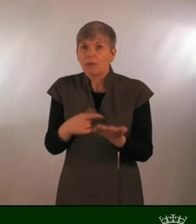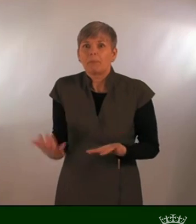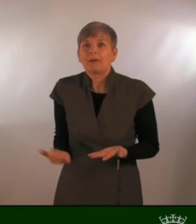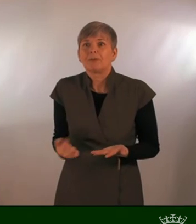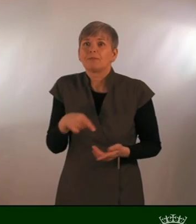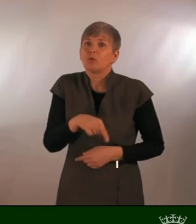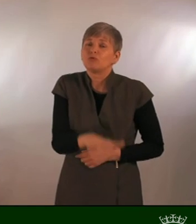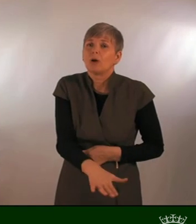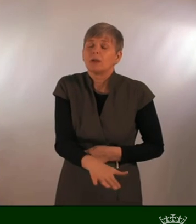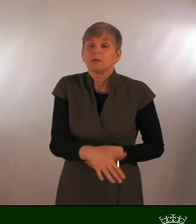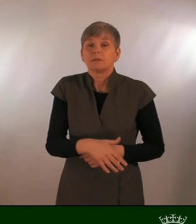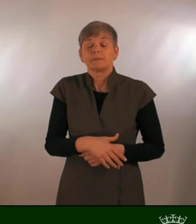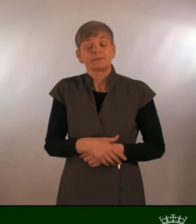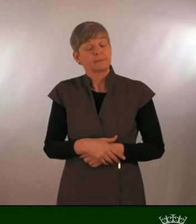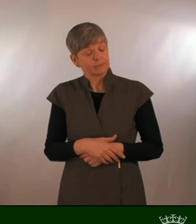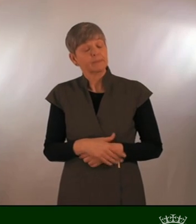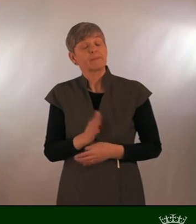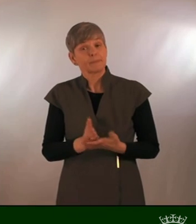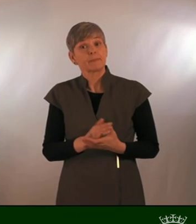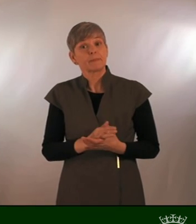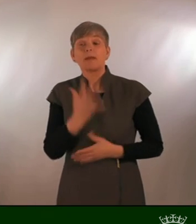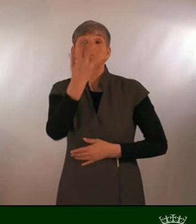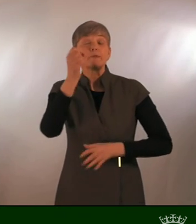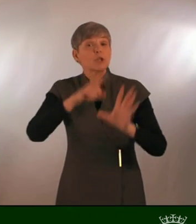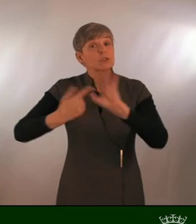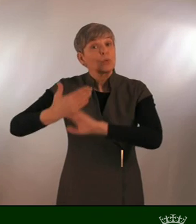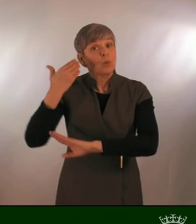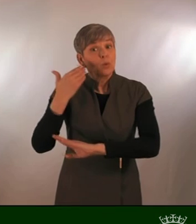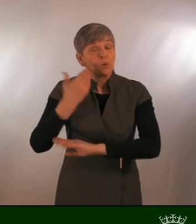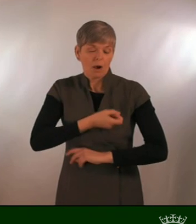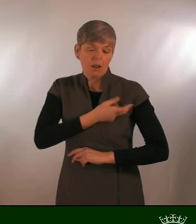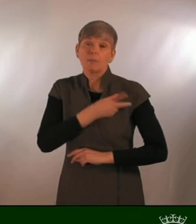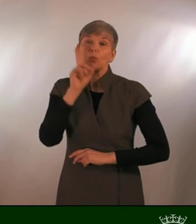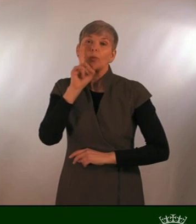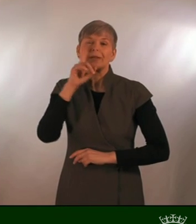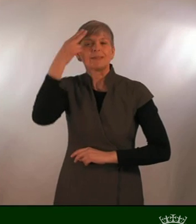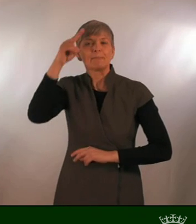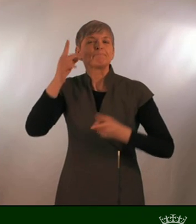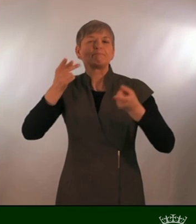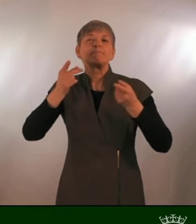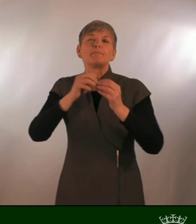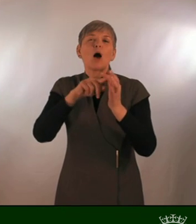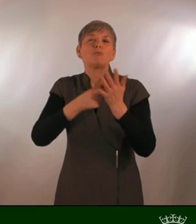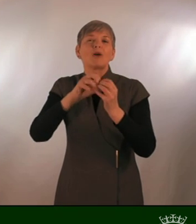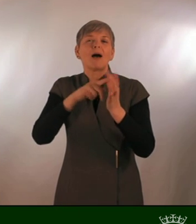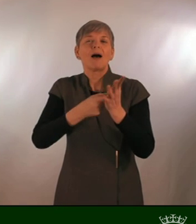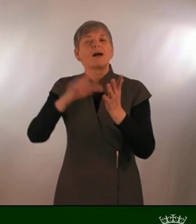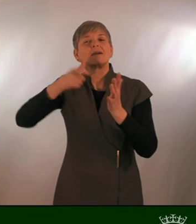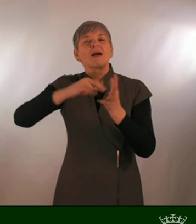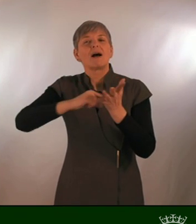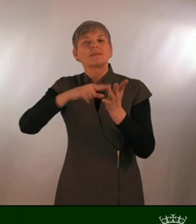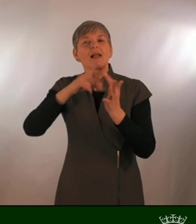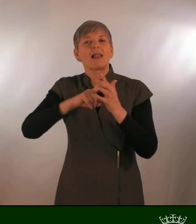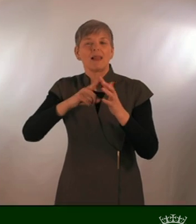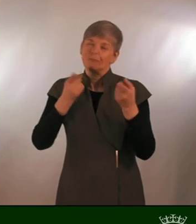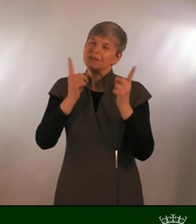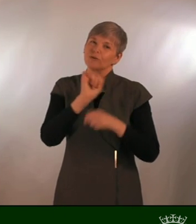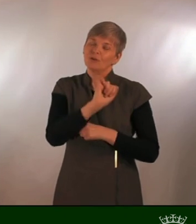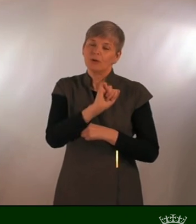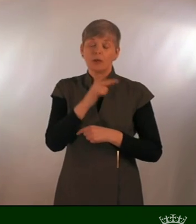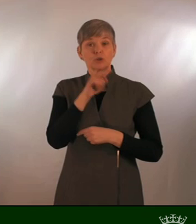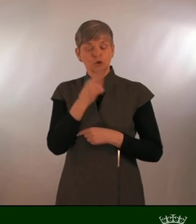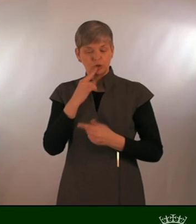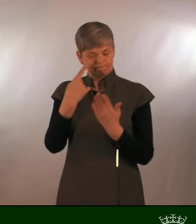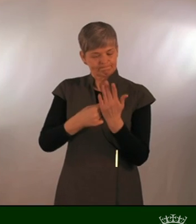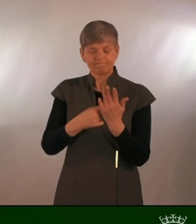Fifty years ago, the Labour Minister Barbara Castle introduced the Equal Pay Act, yet women are still paid 17% less than men.